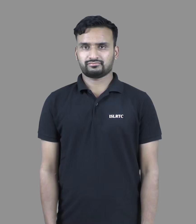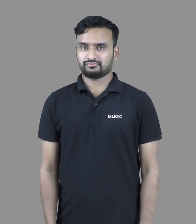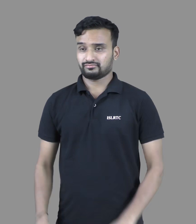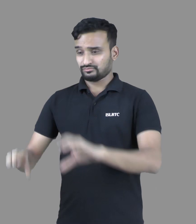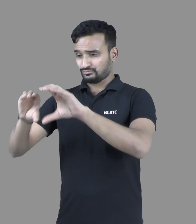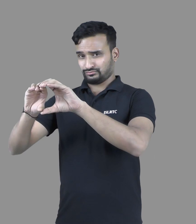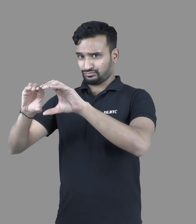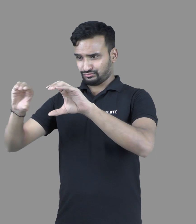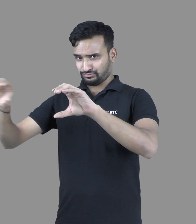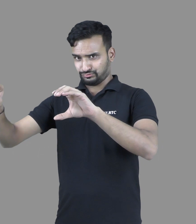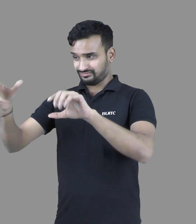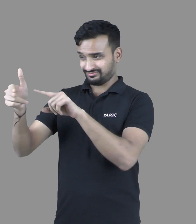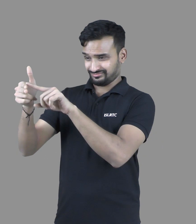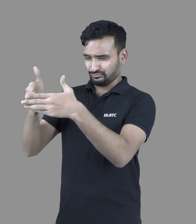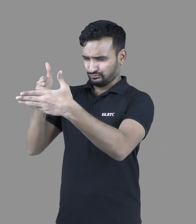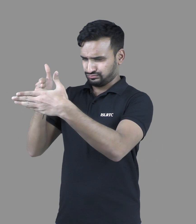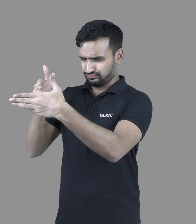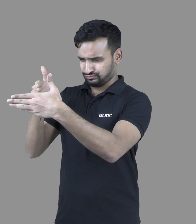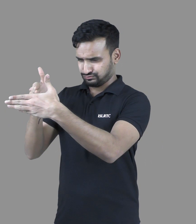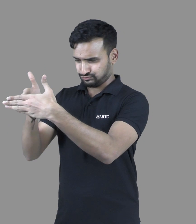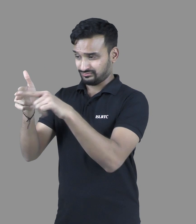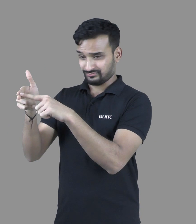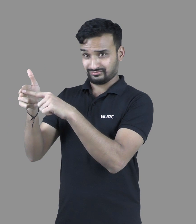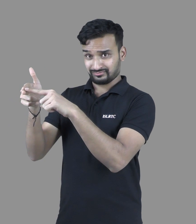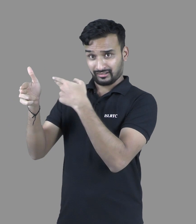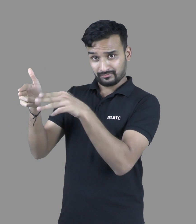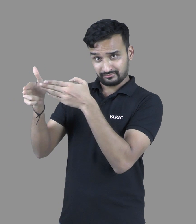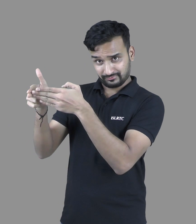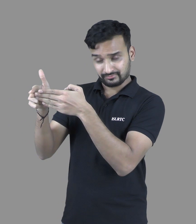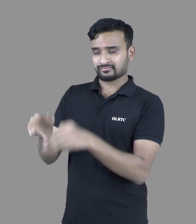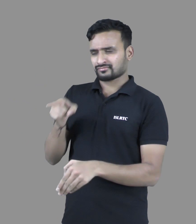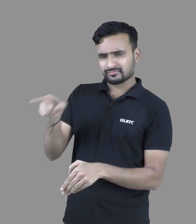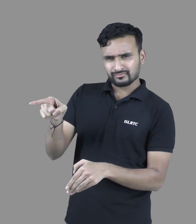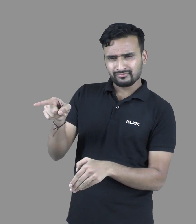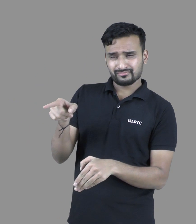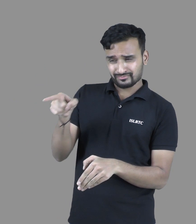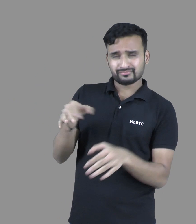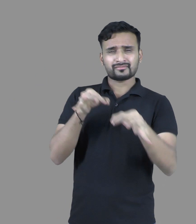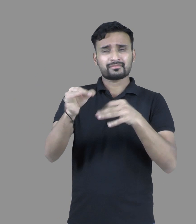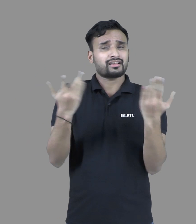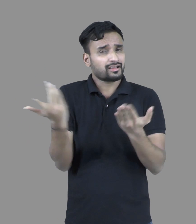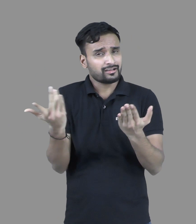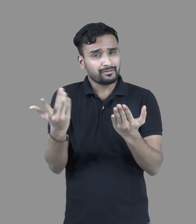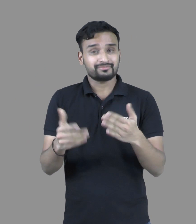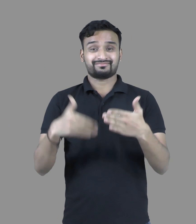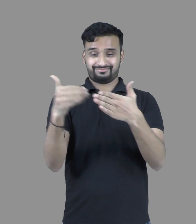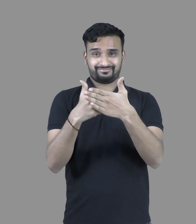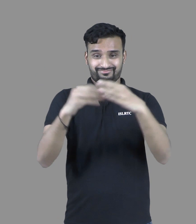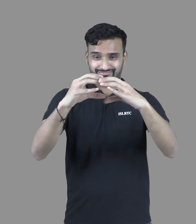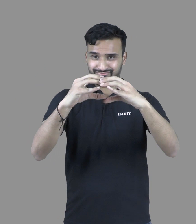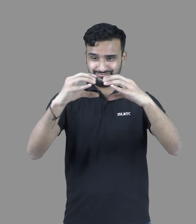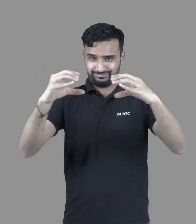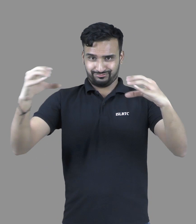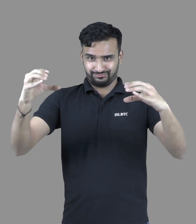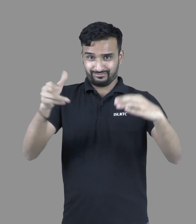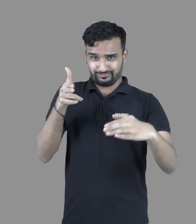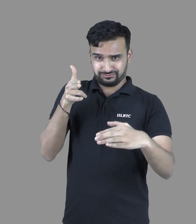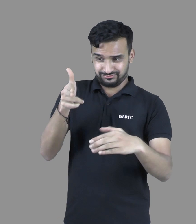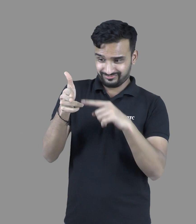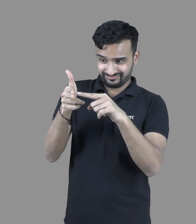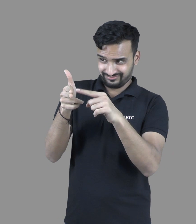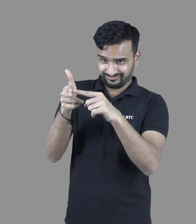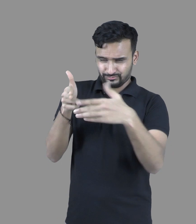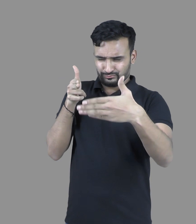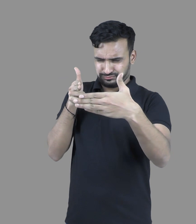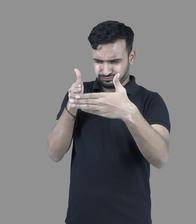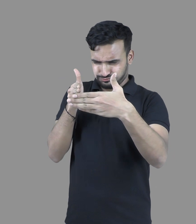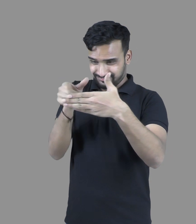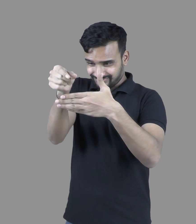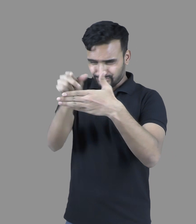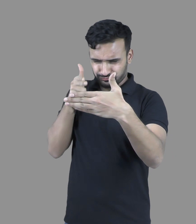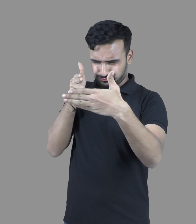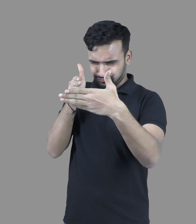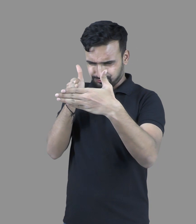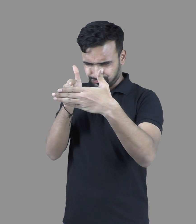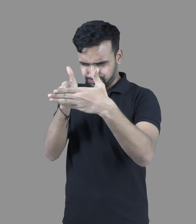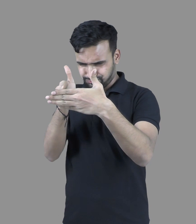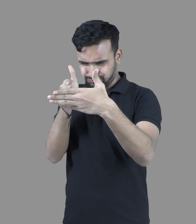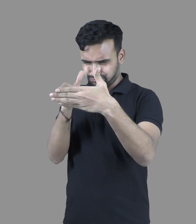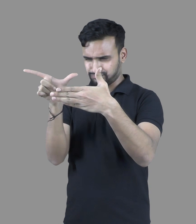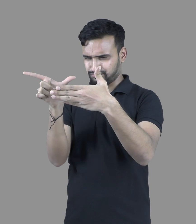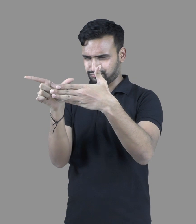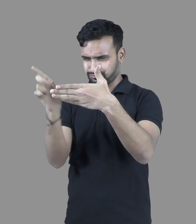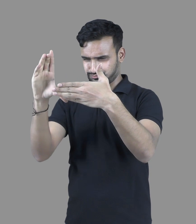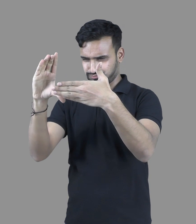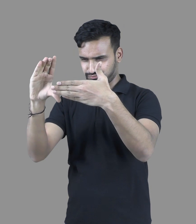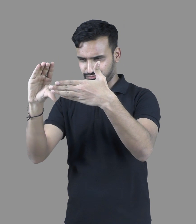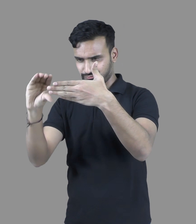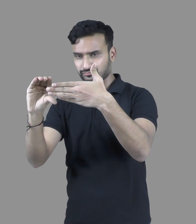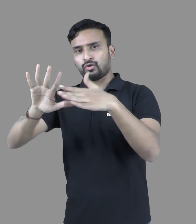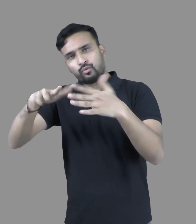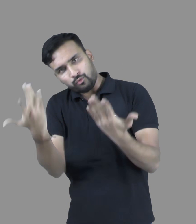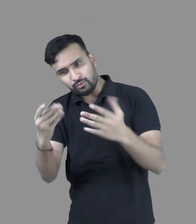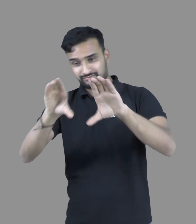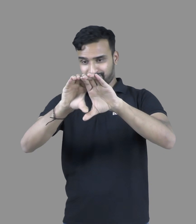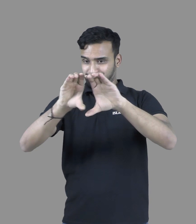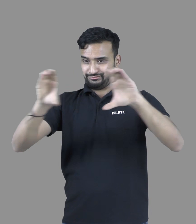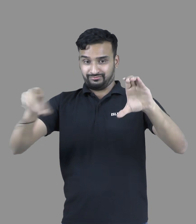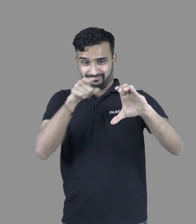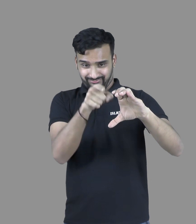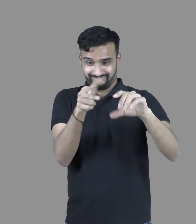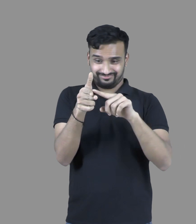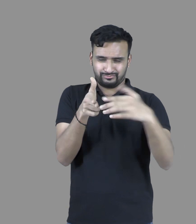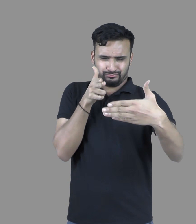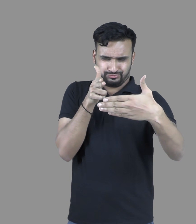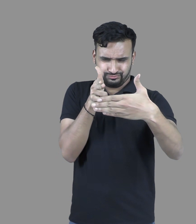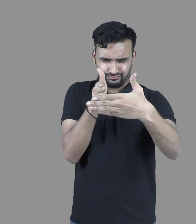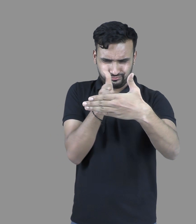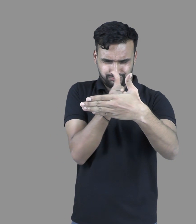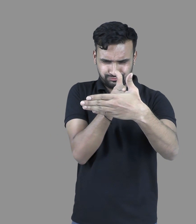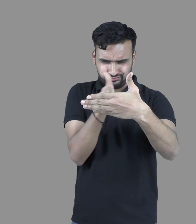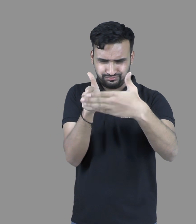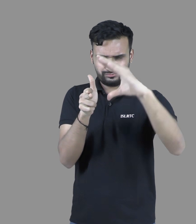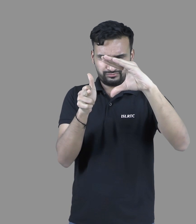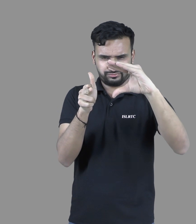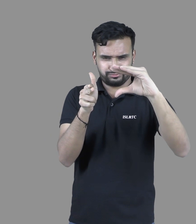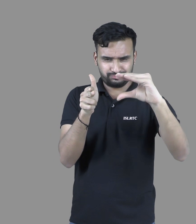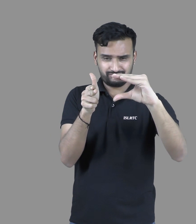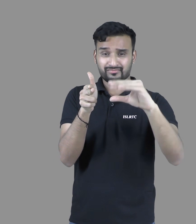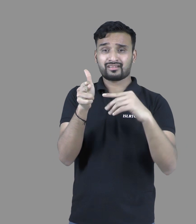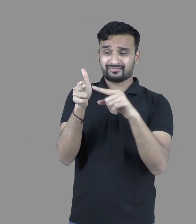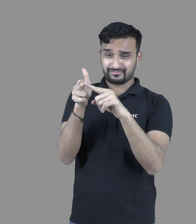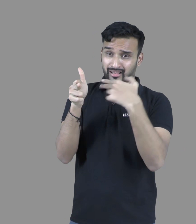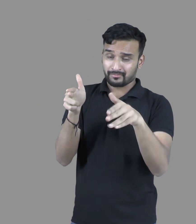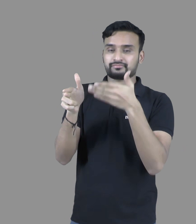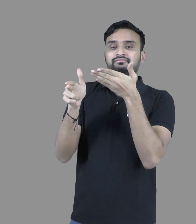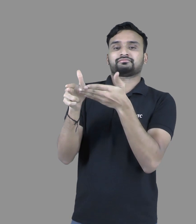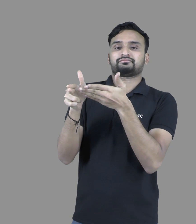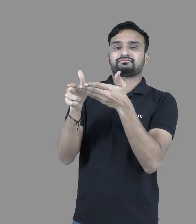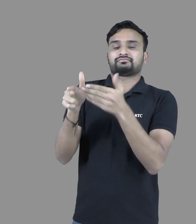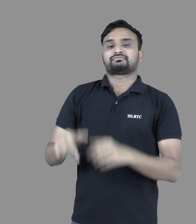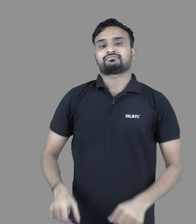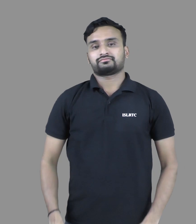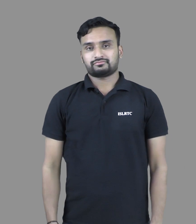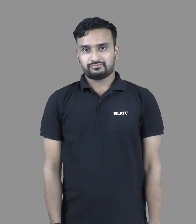Parting Tool